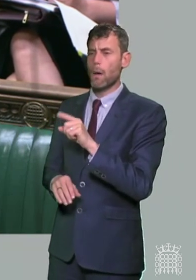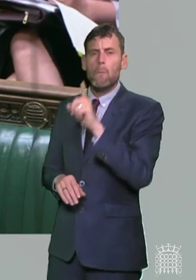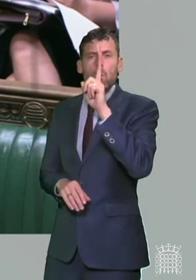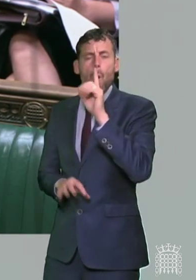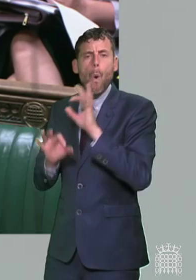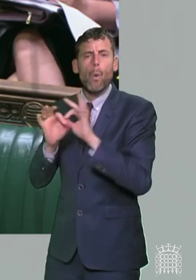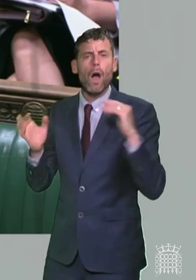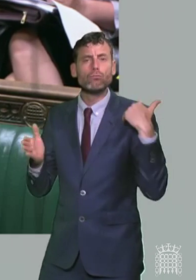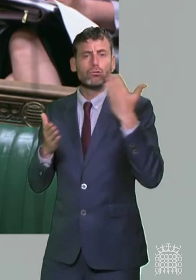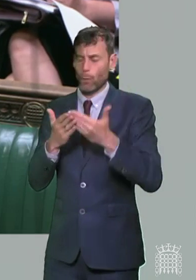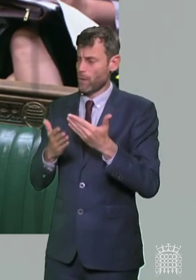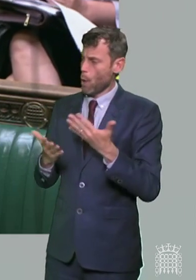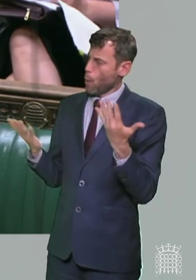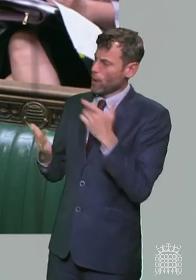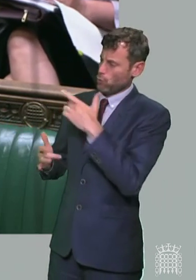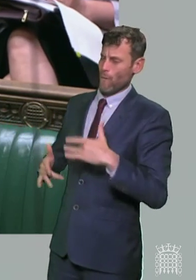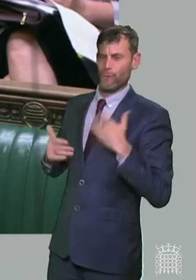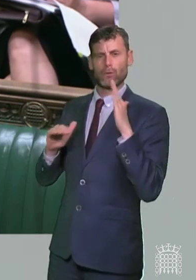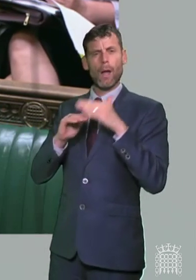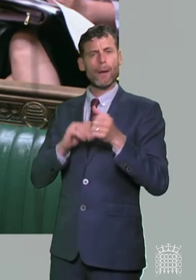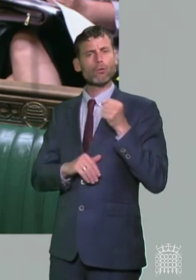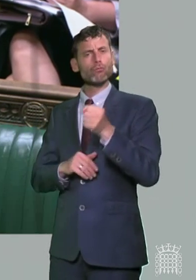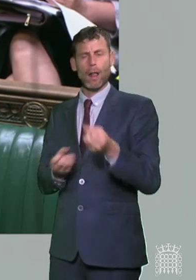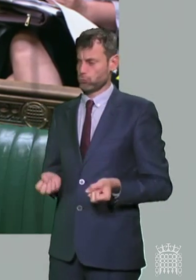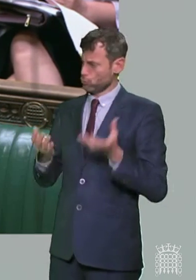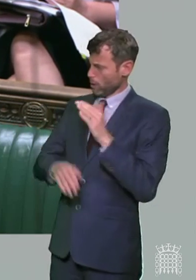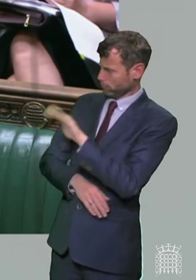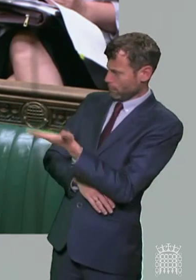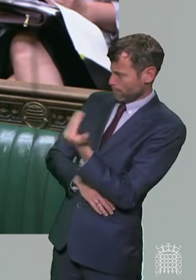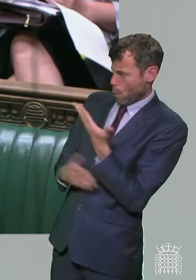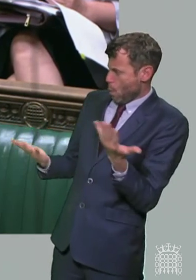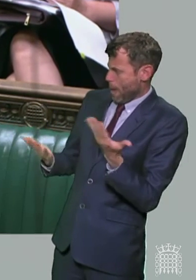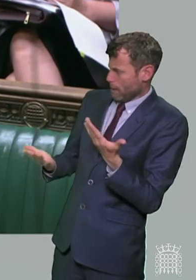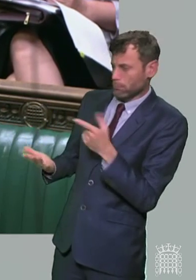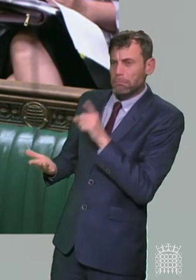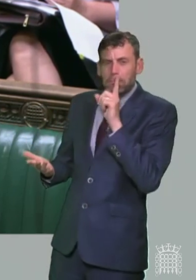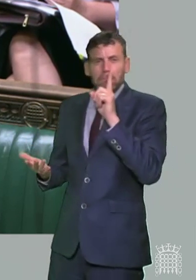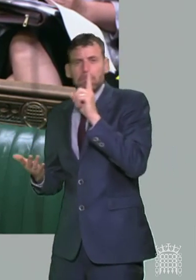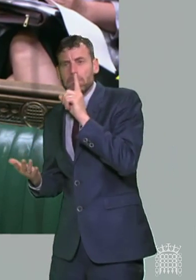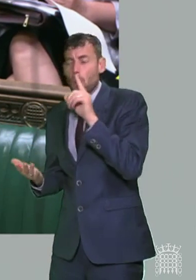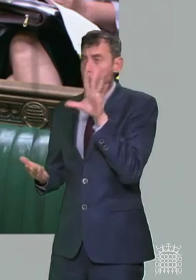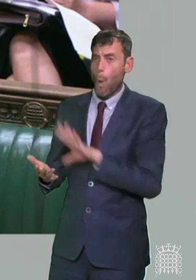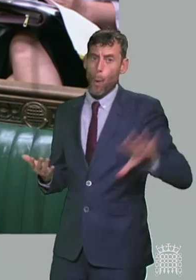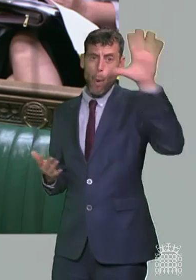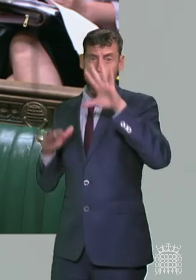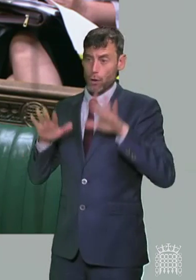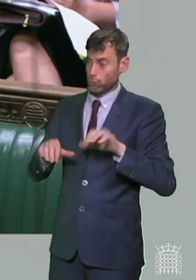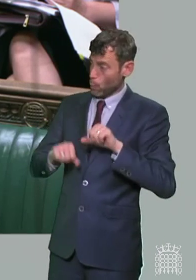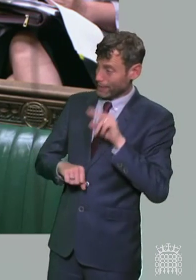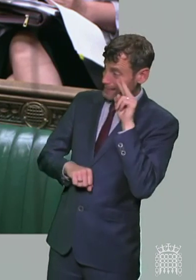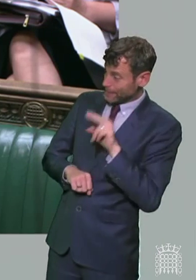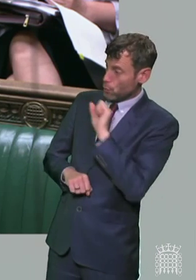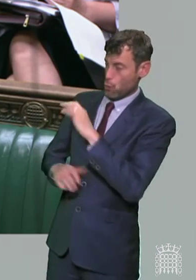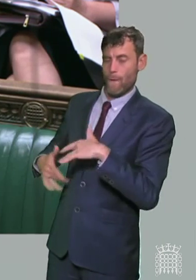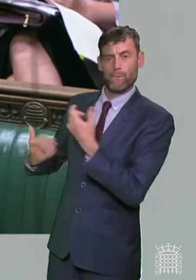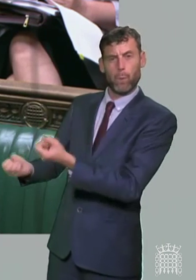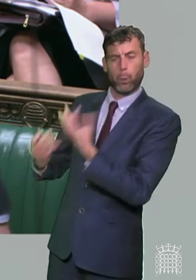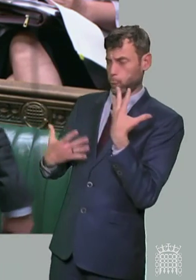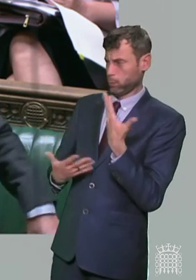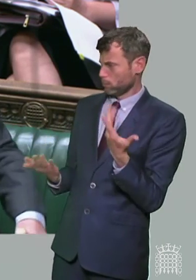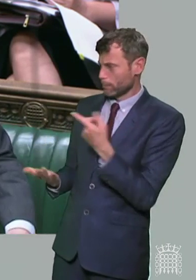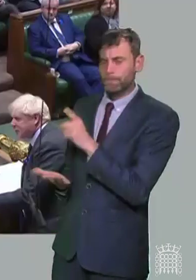There is unbelievable silence from the leader of the Labour party.